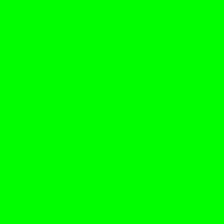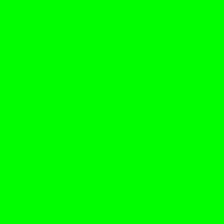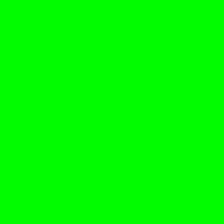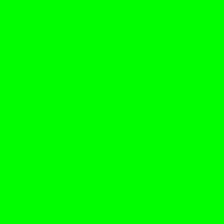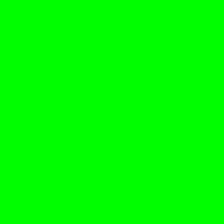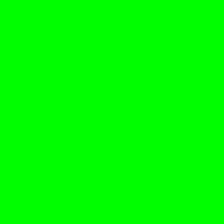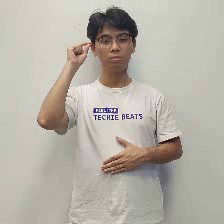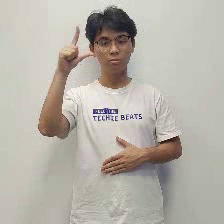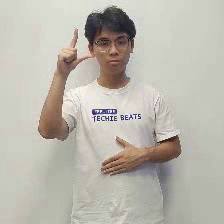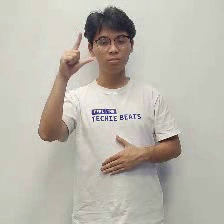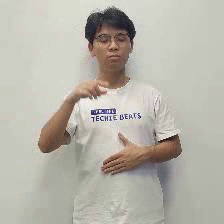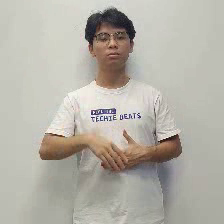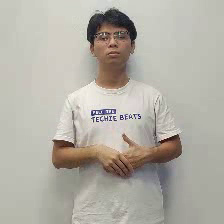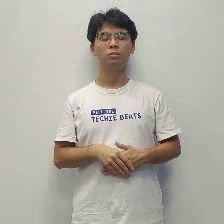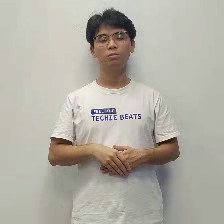Thức dậy